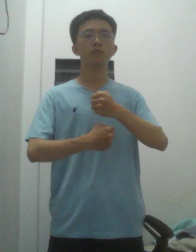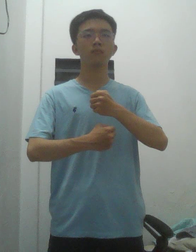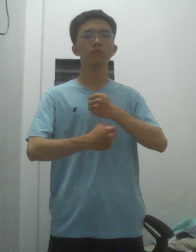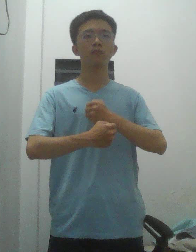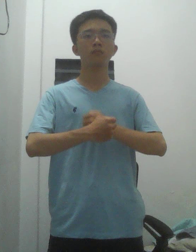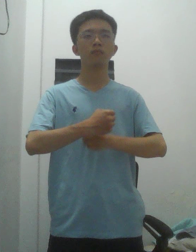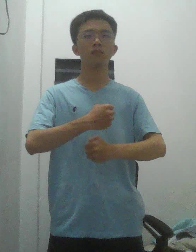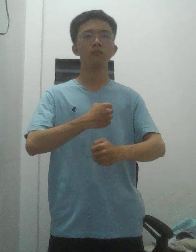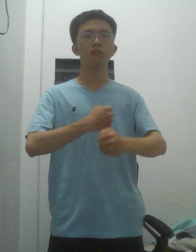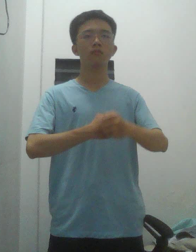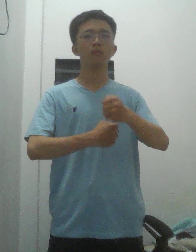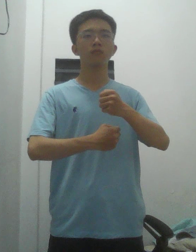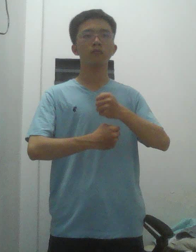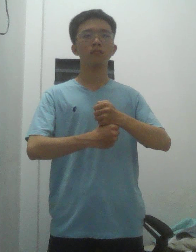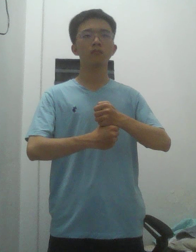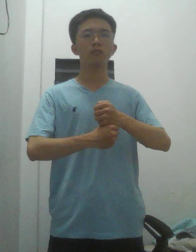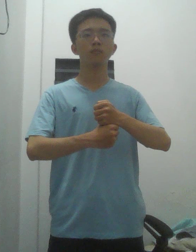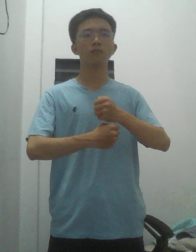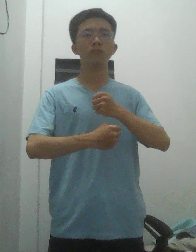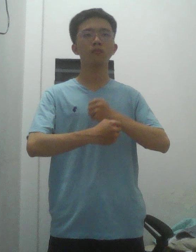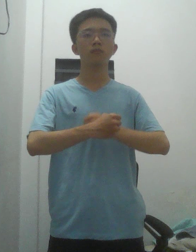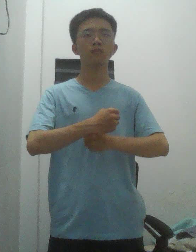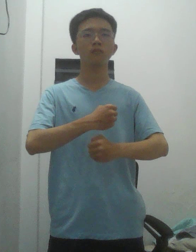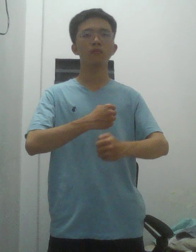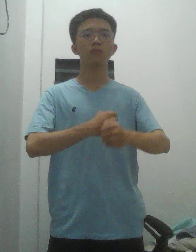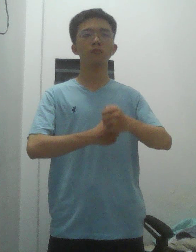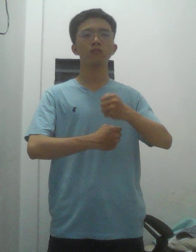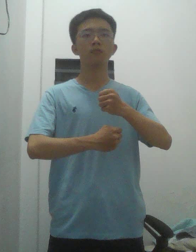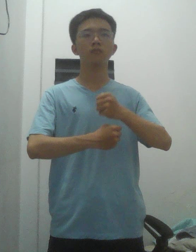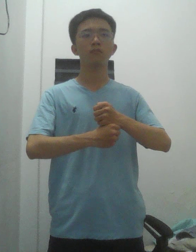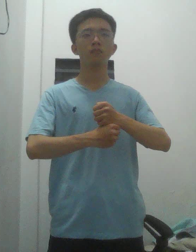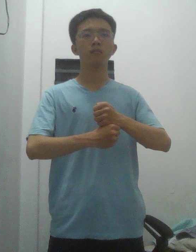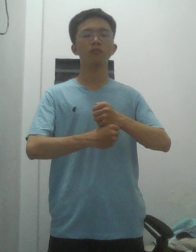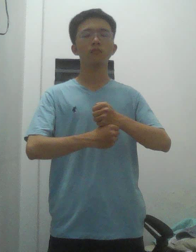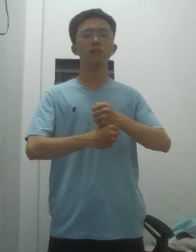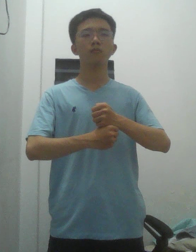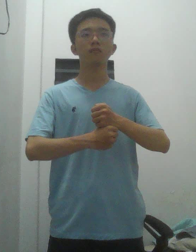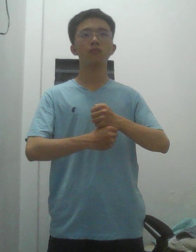quanh nam